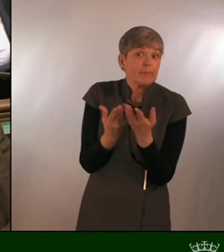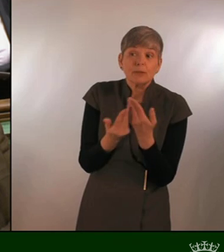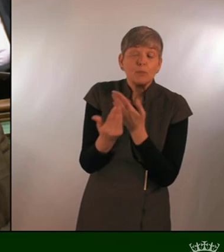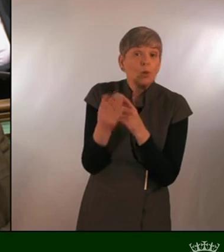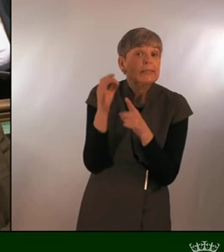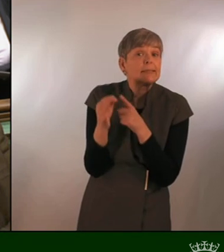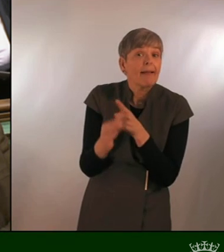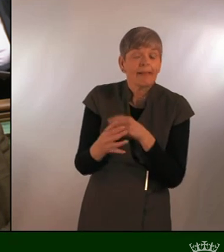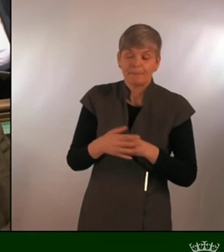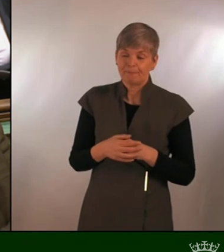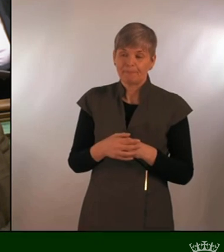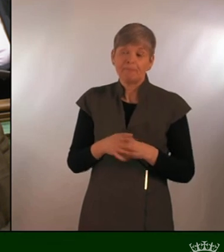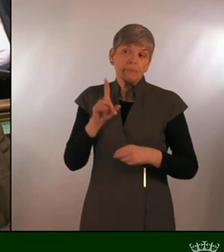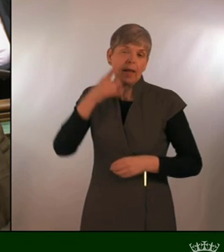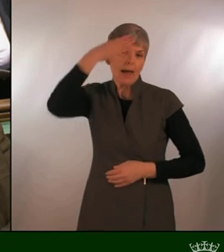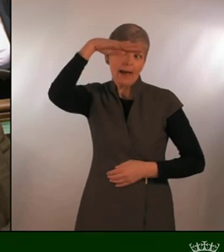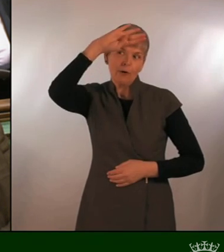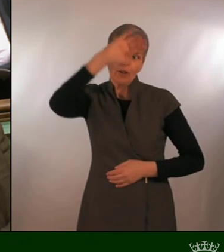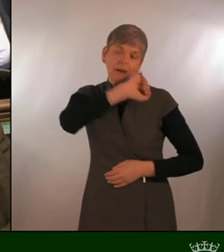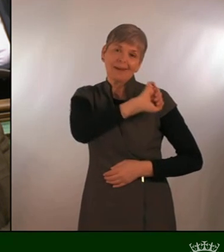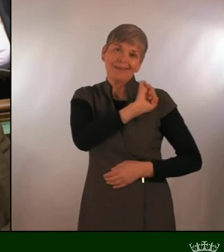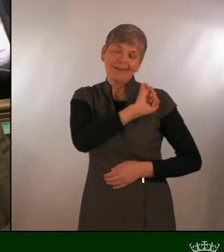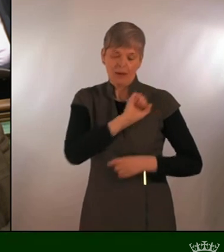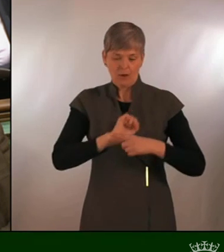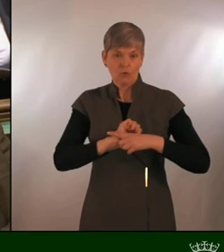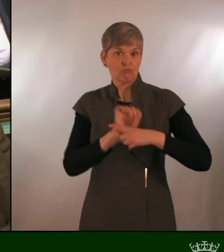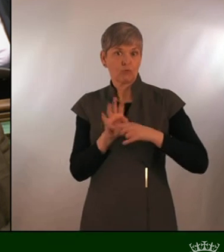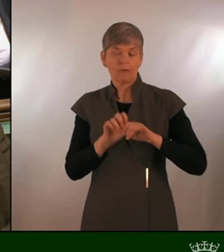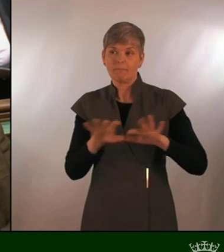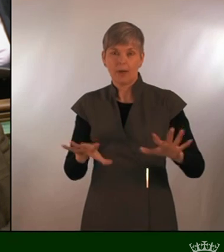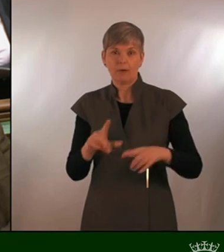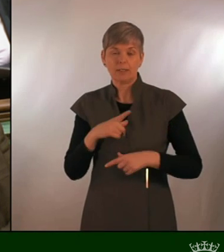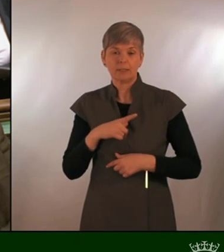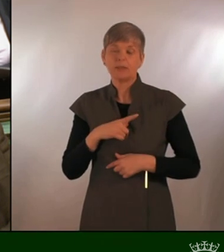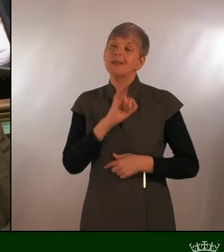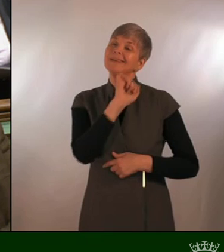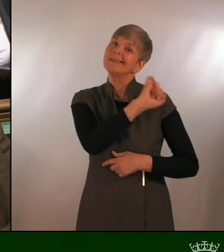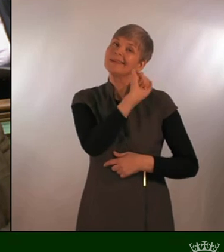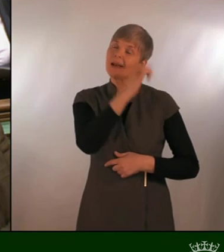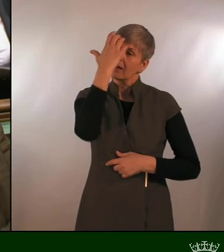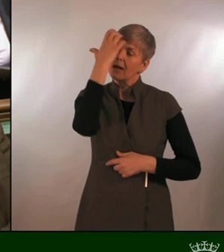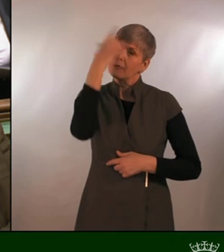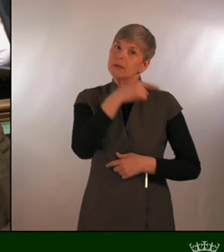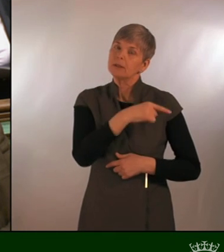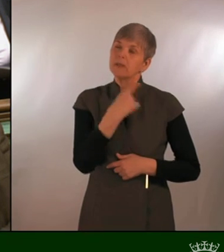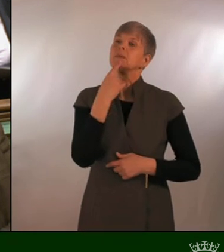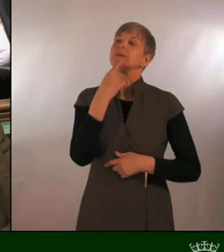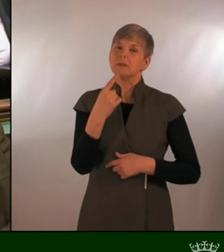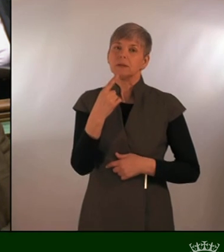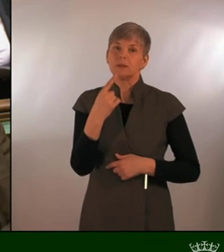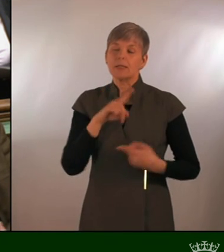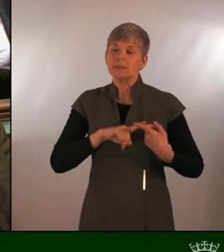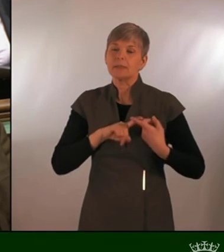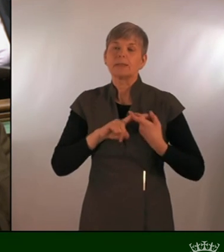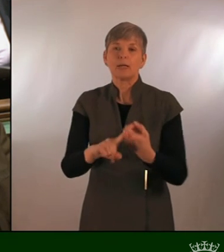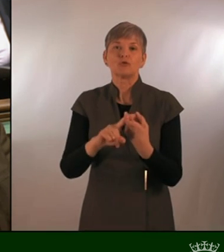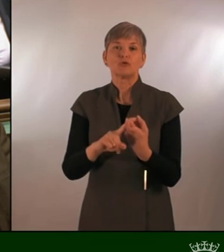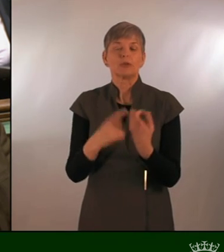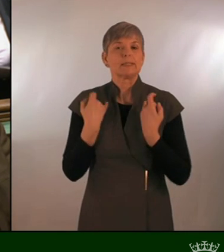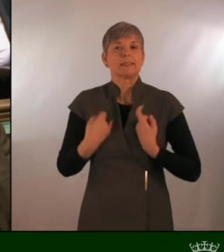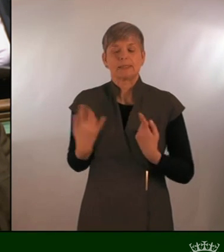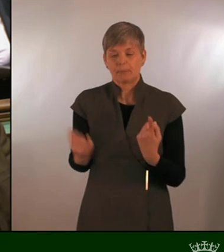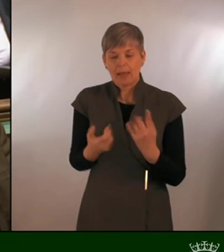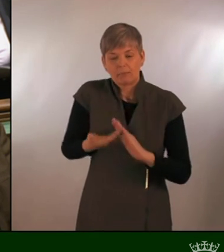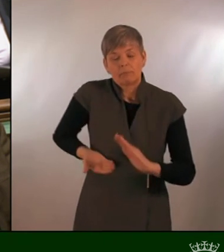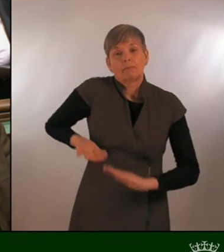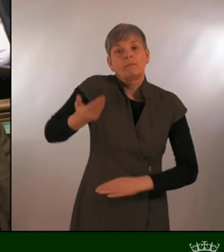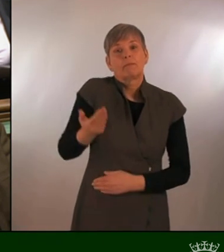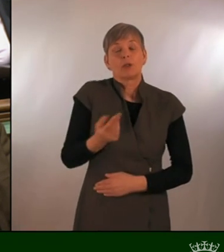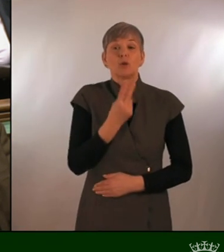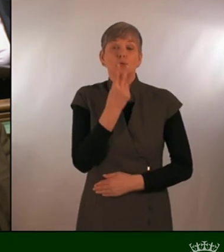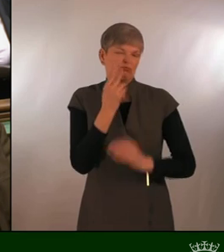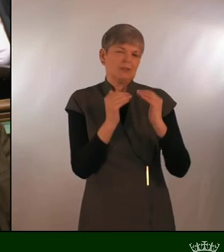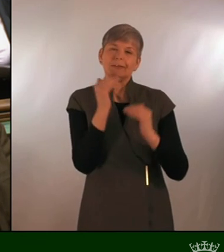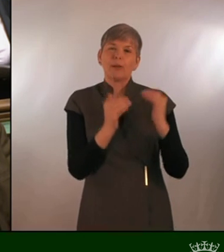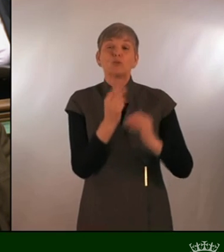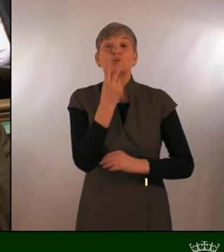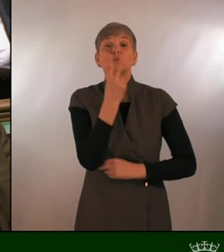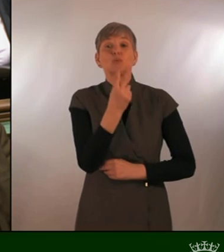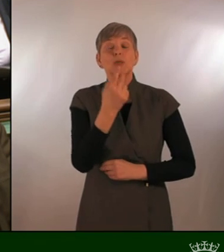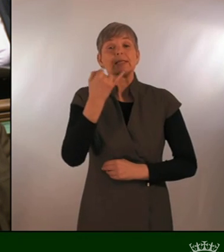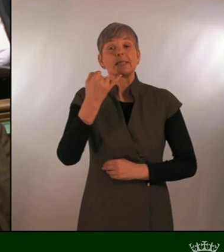In Ireland, in response to the coronavirus, the Government have just raised their statutory sick rate to the equivalent of £266 per week.